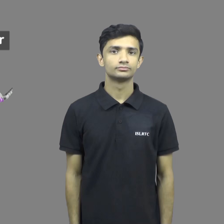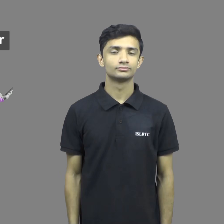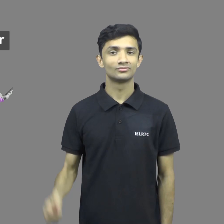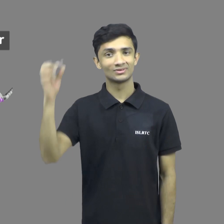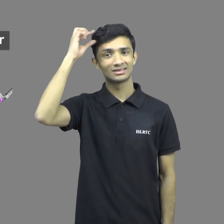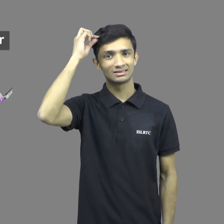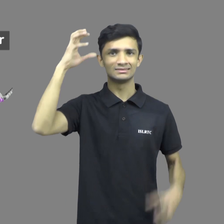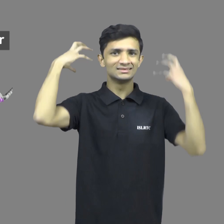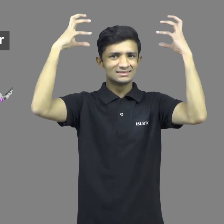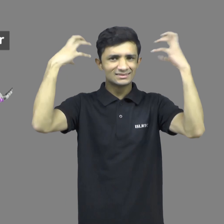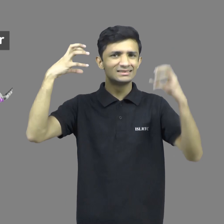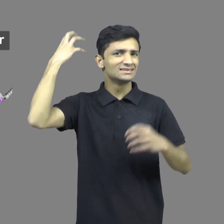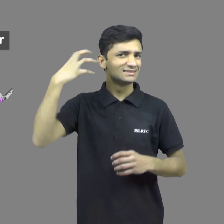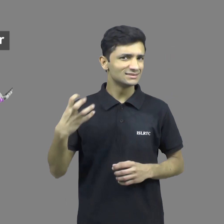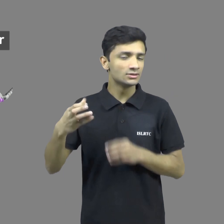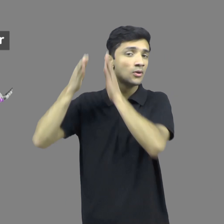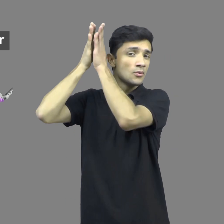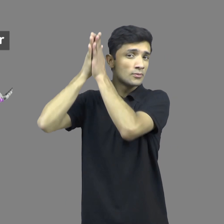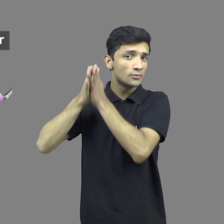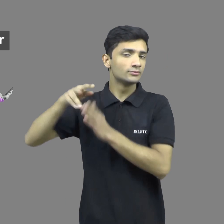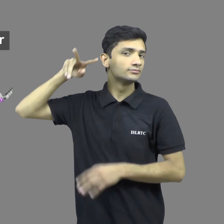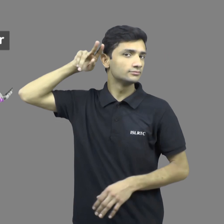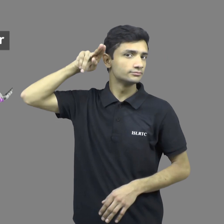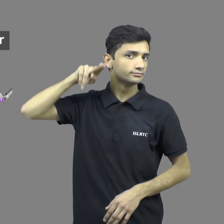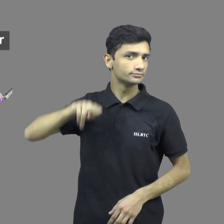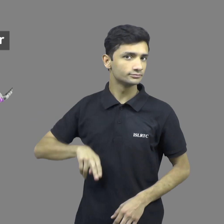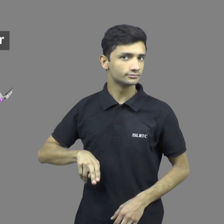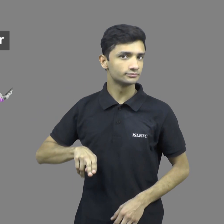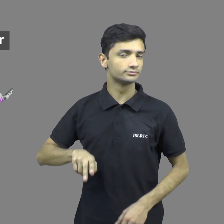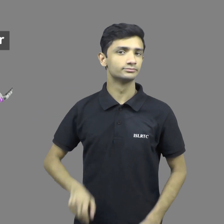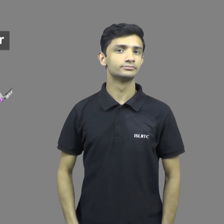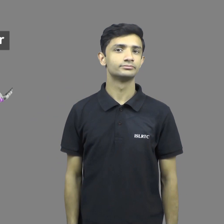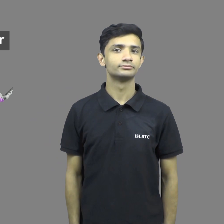Hair Straightener